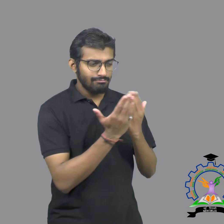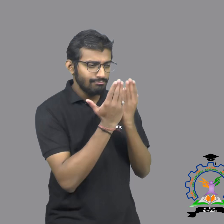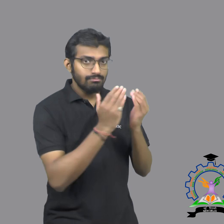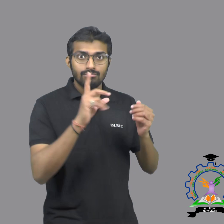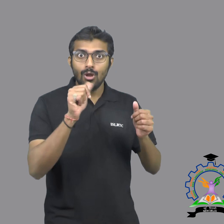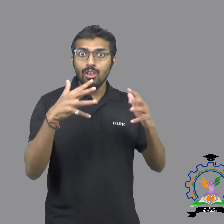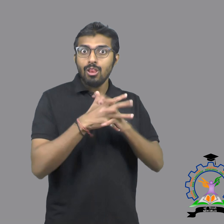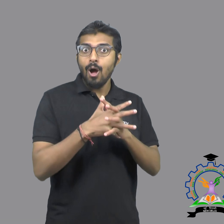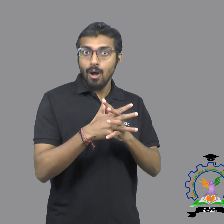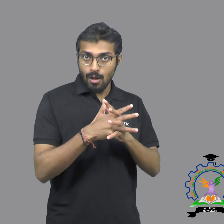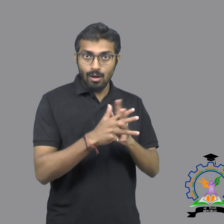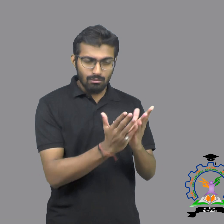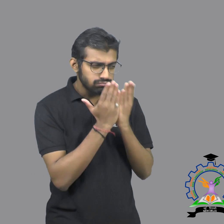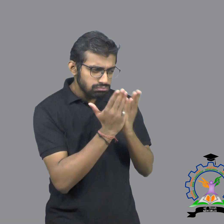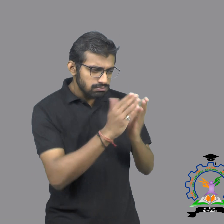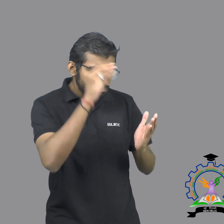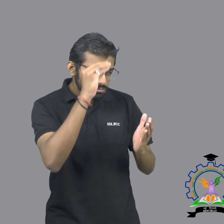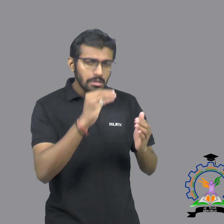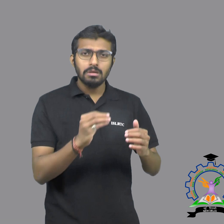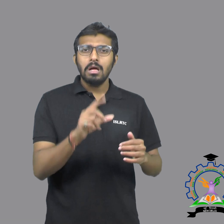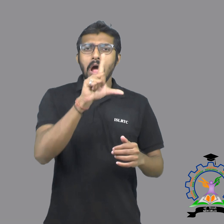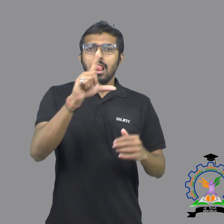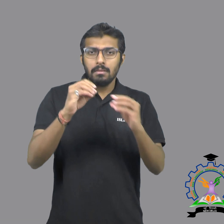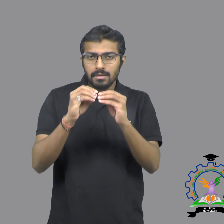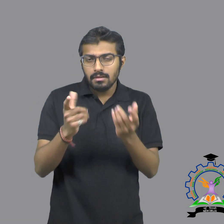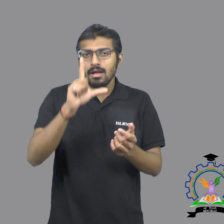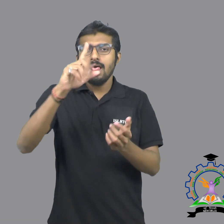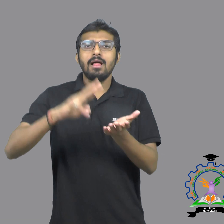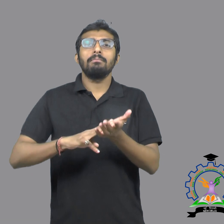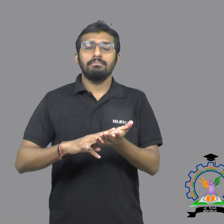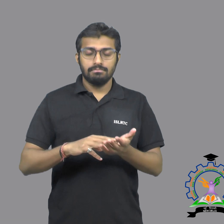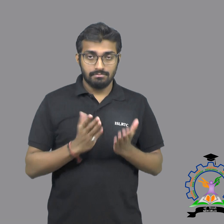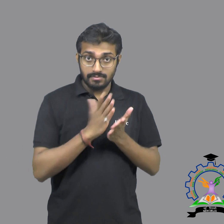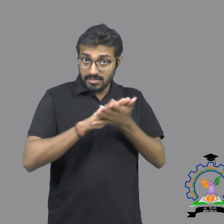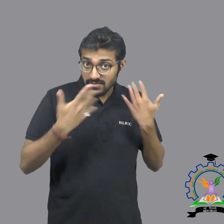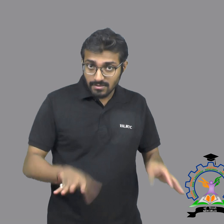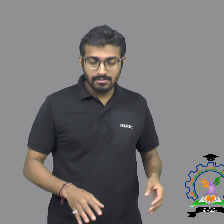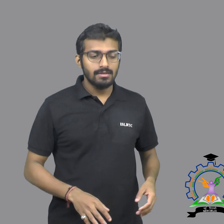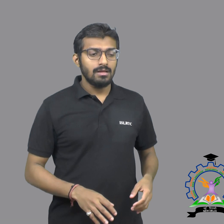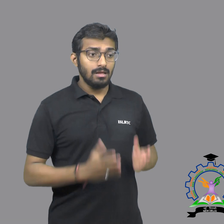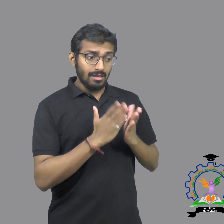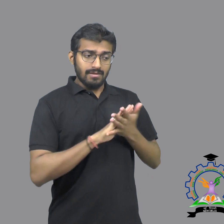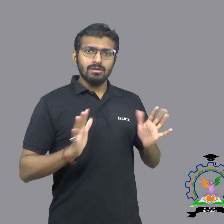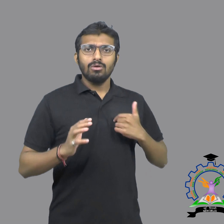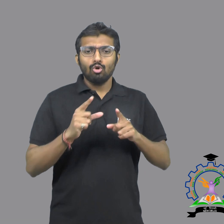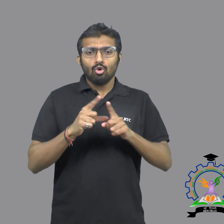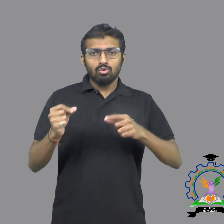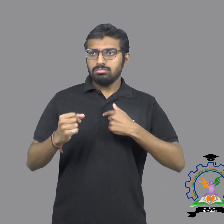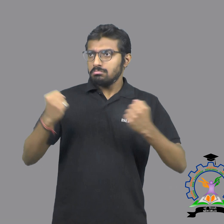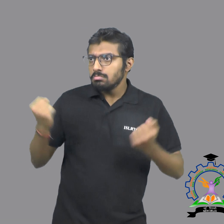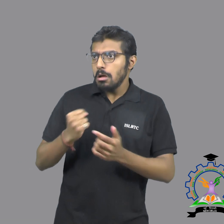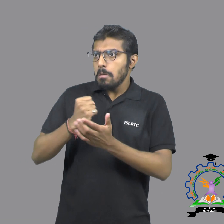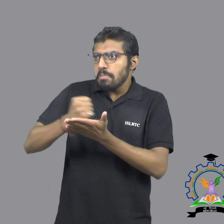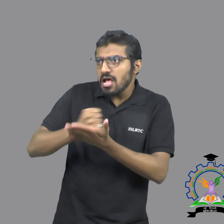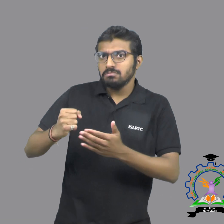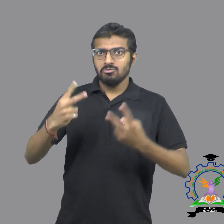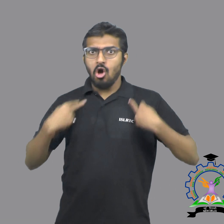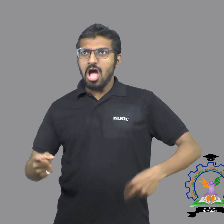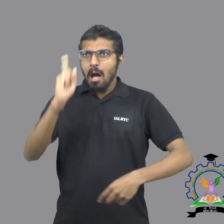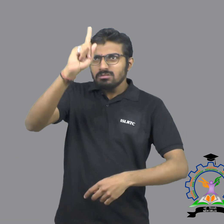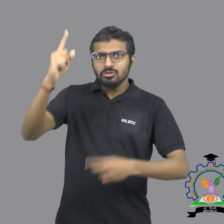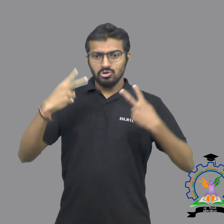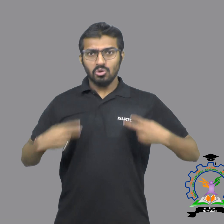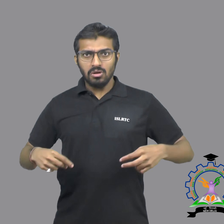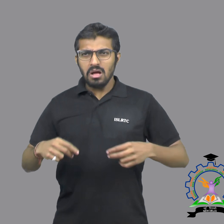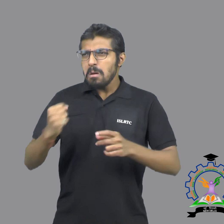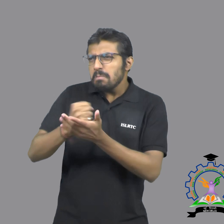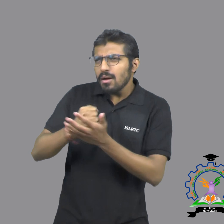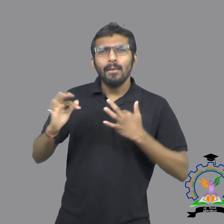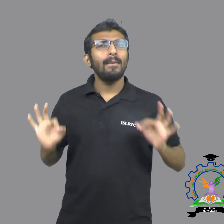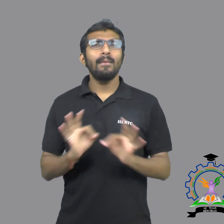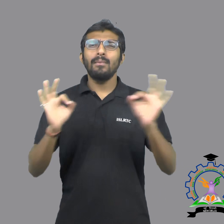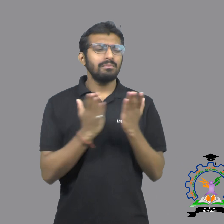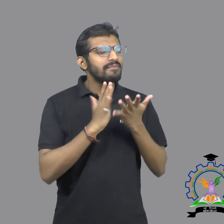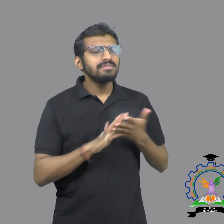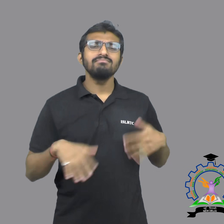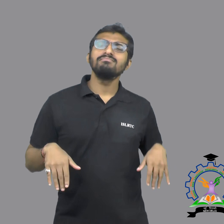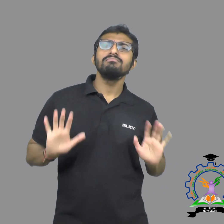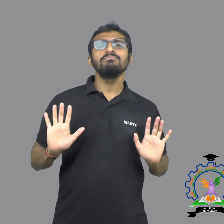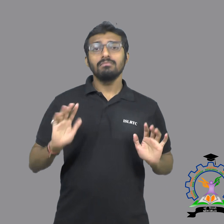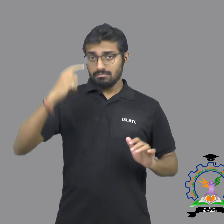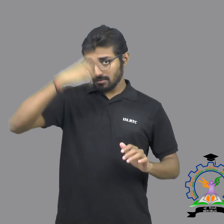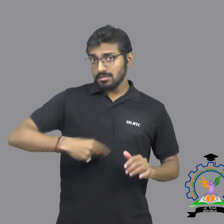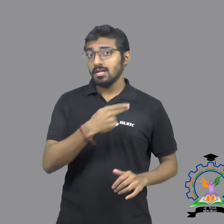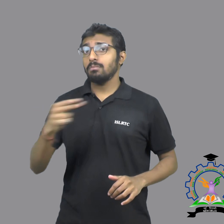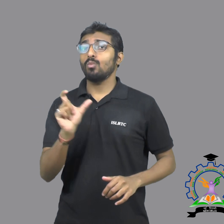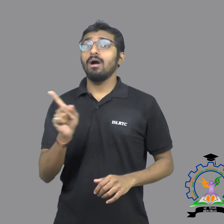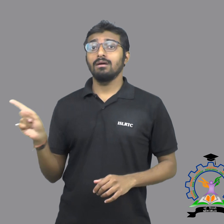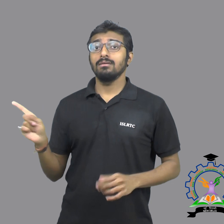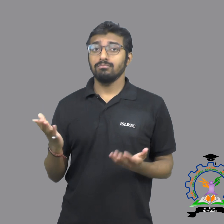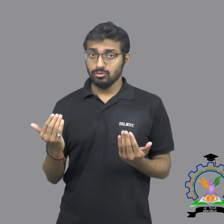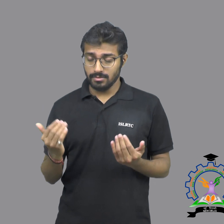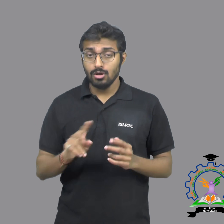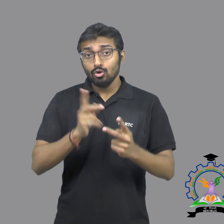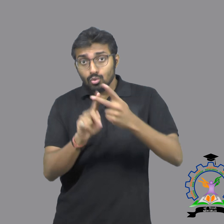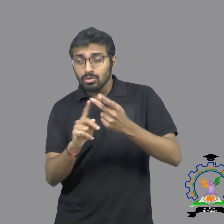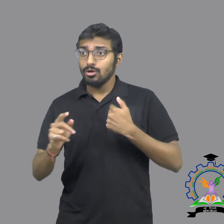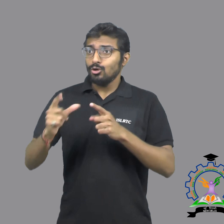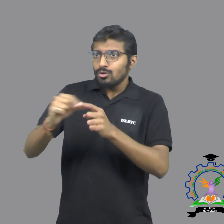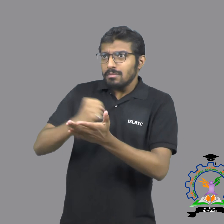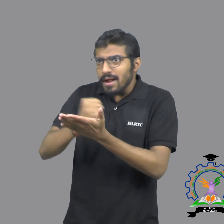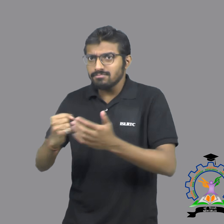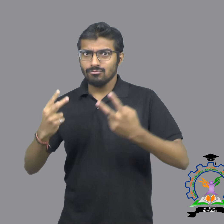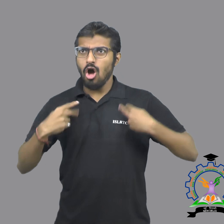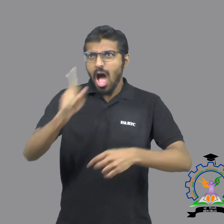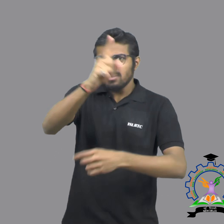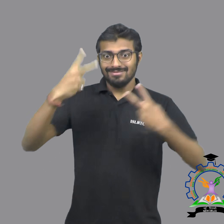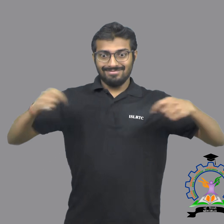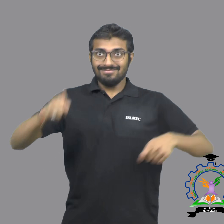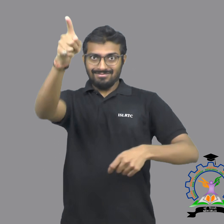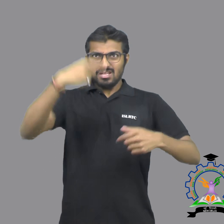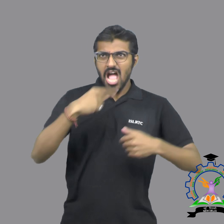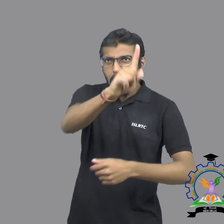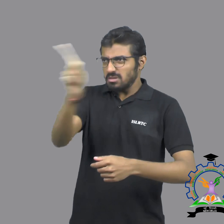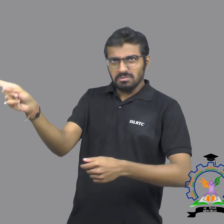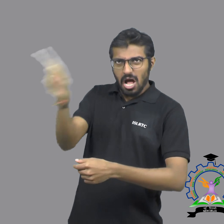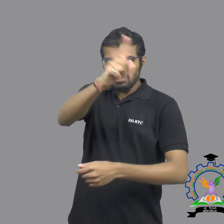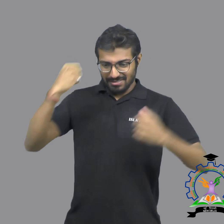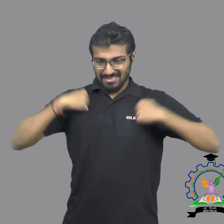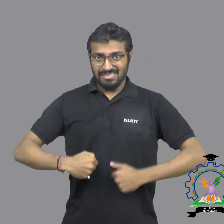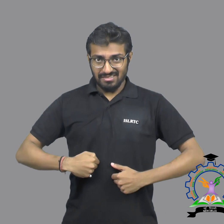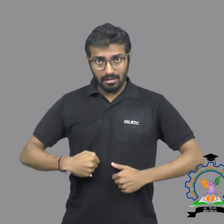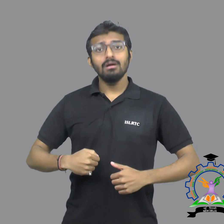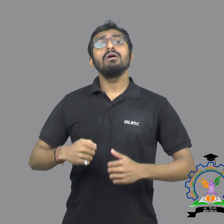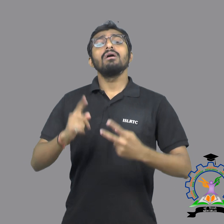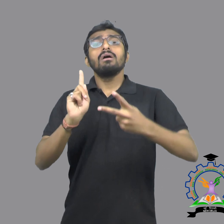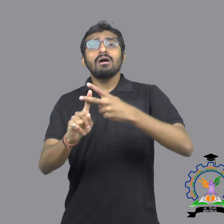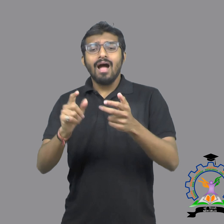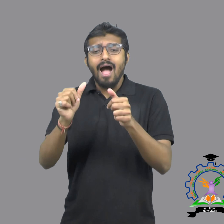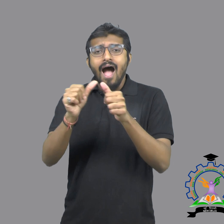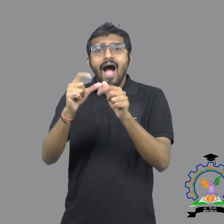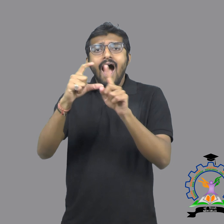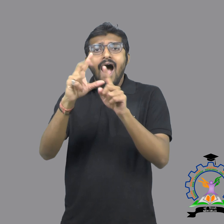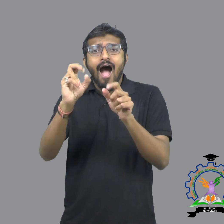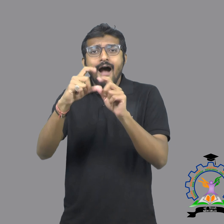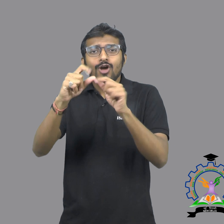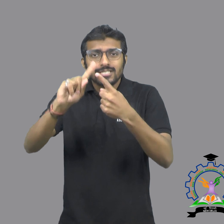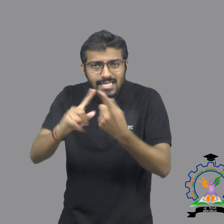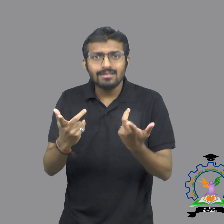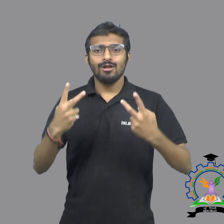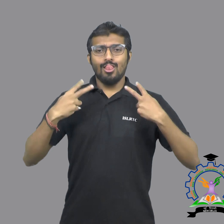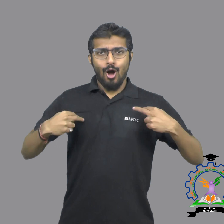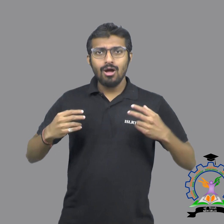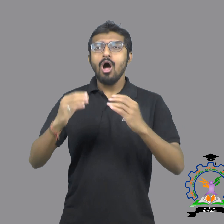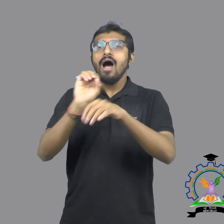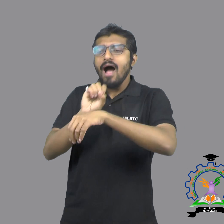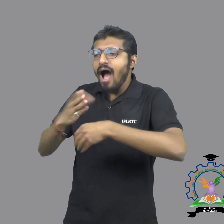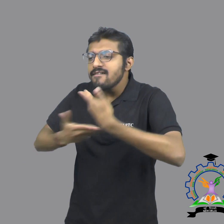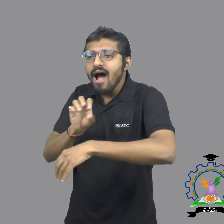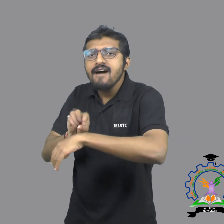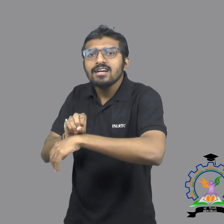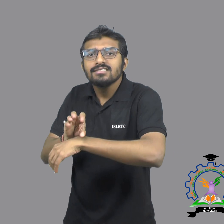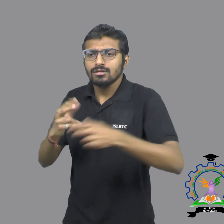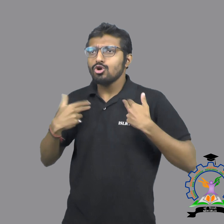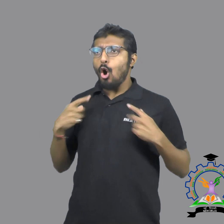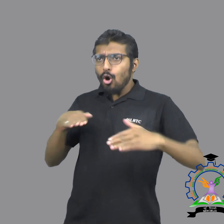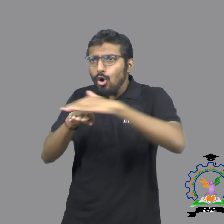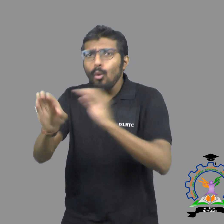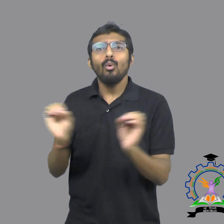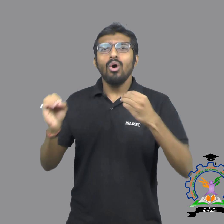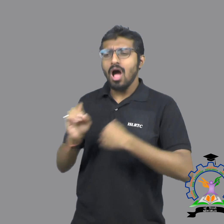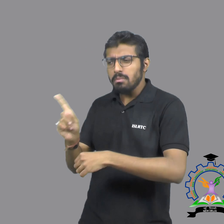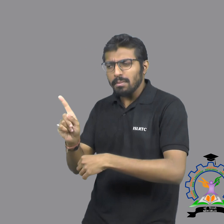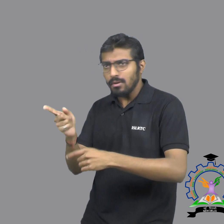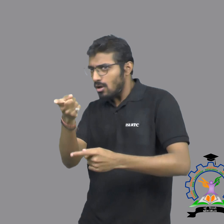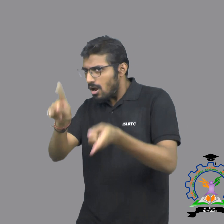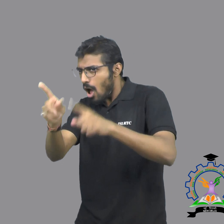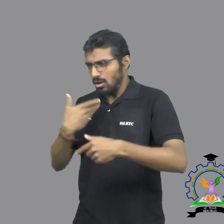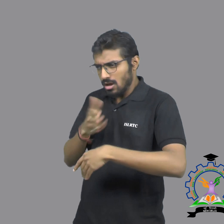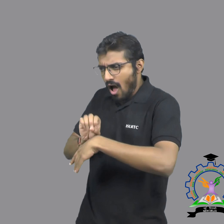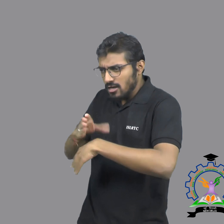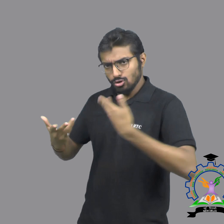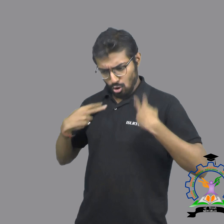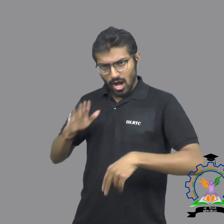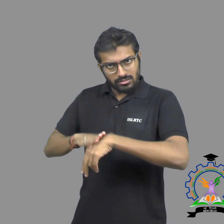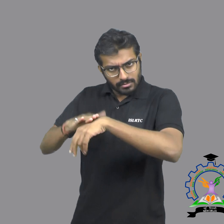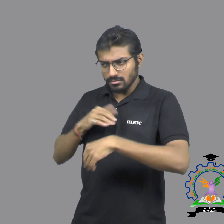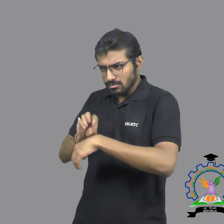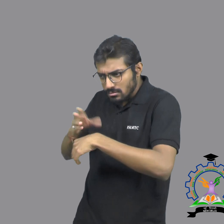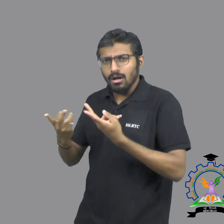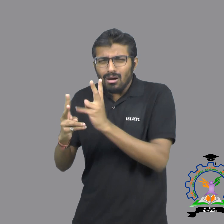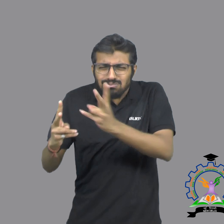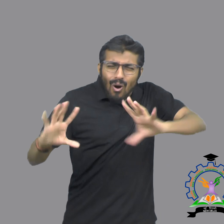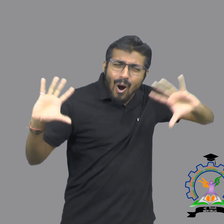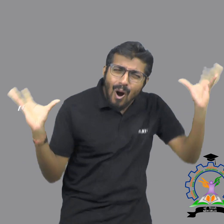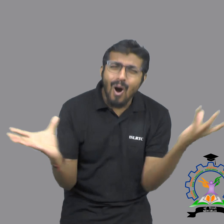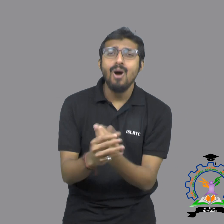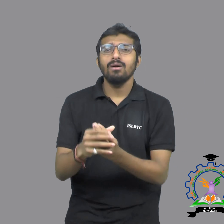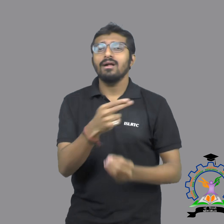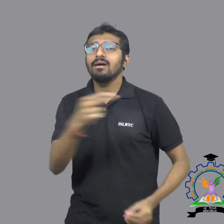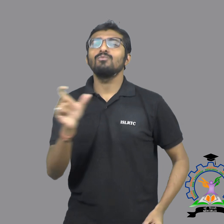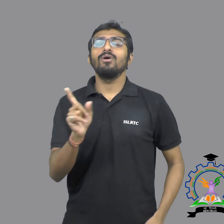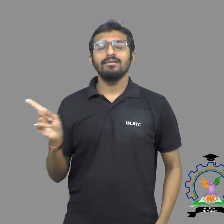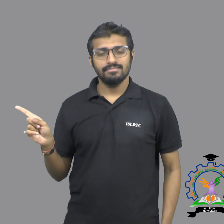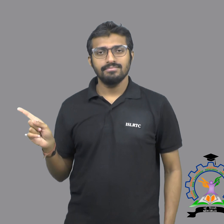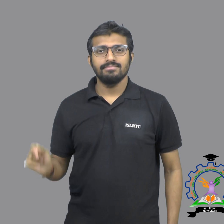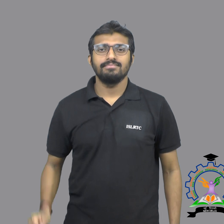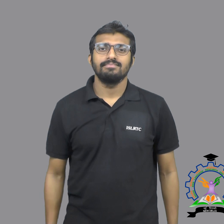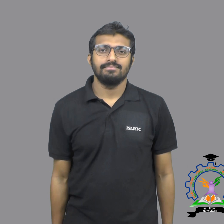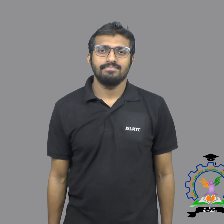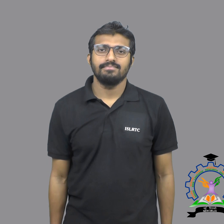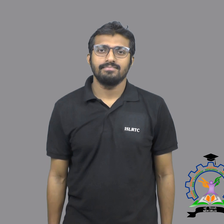Attorney at Law